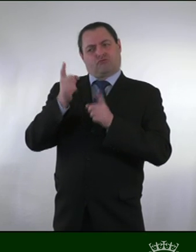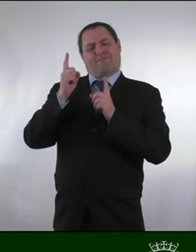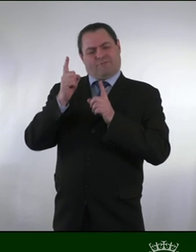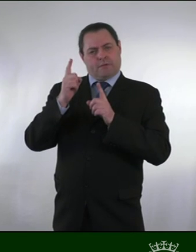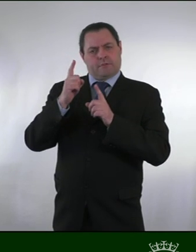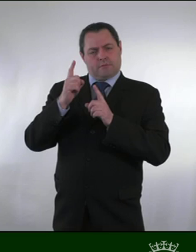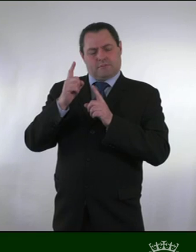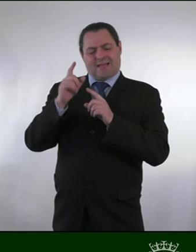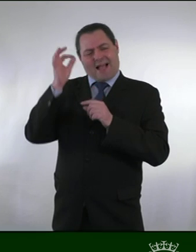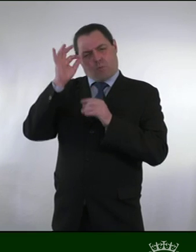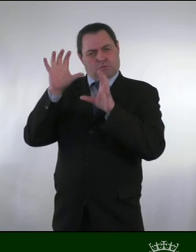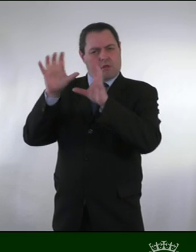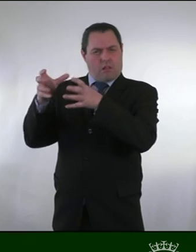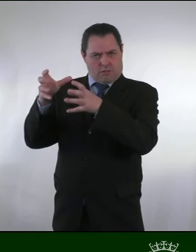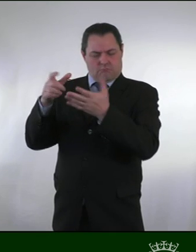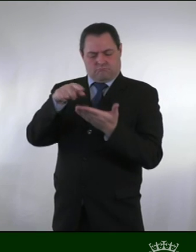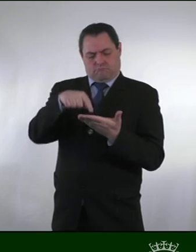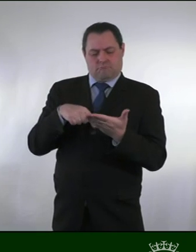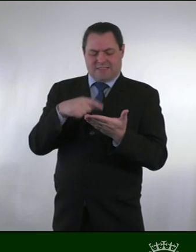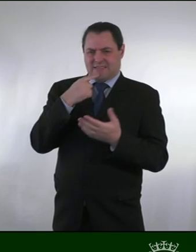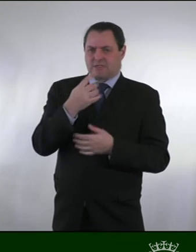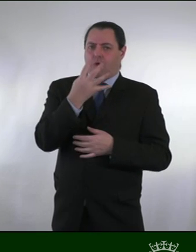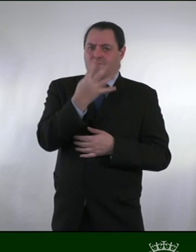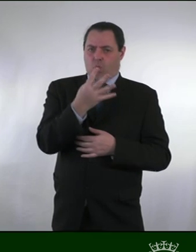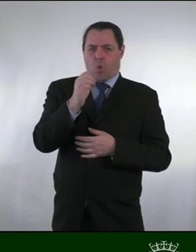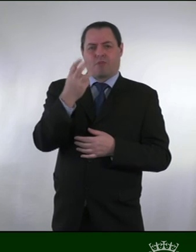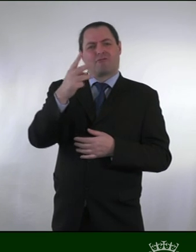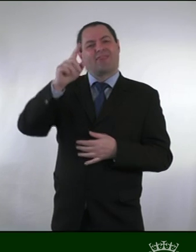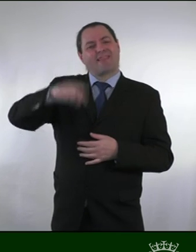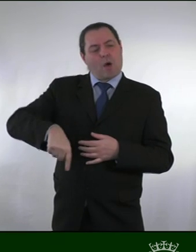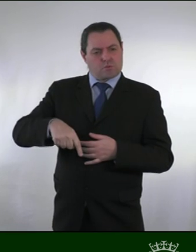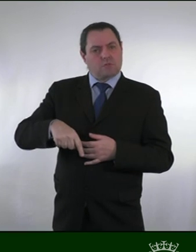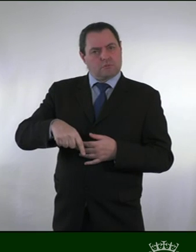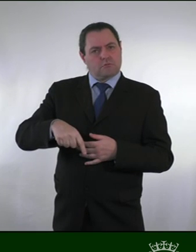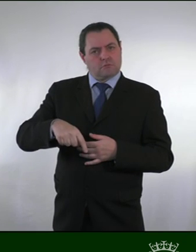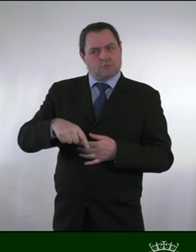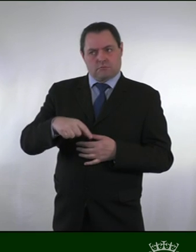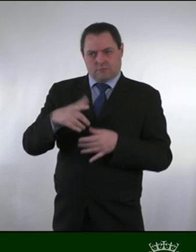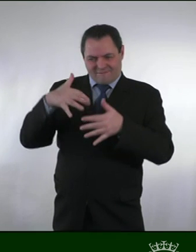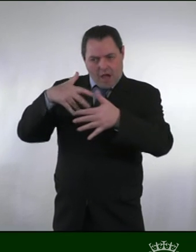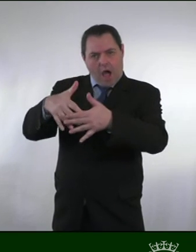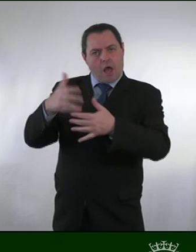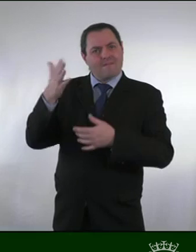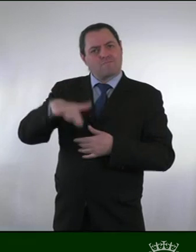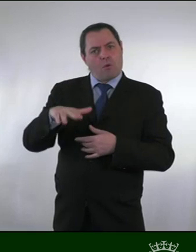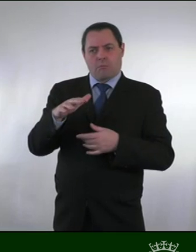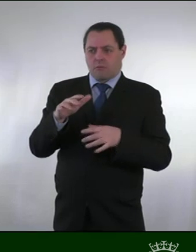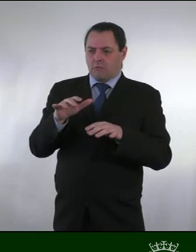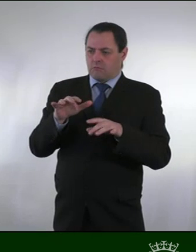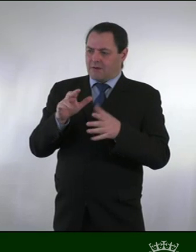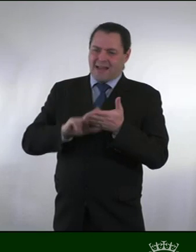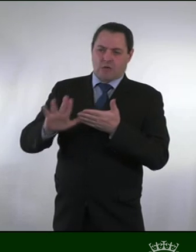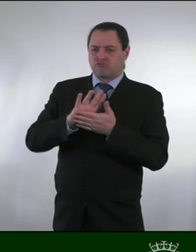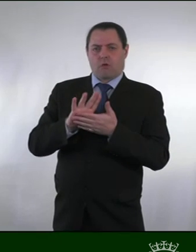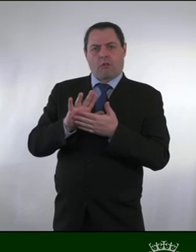It makes it clear that 403,000 records on the police national computer may have been deleted.